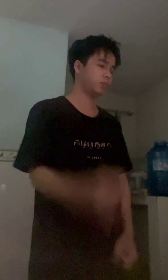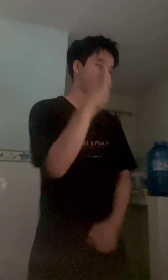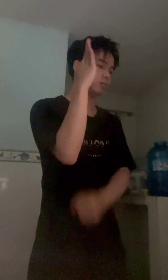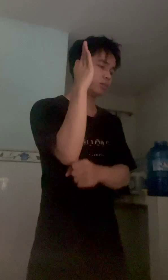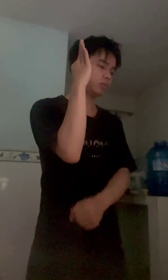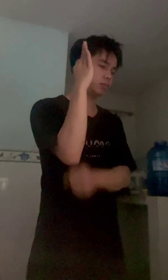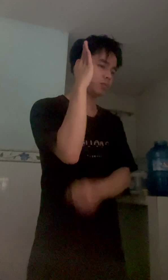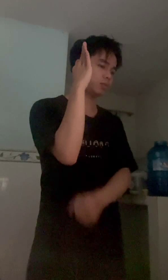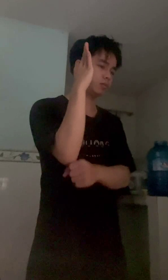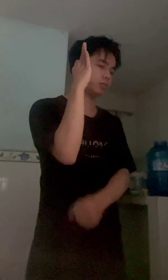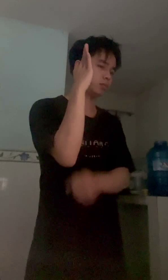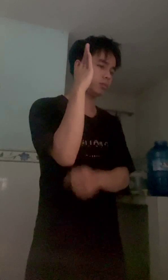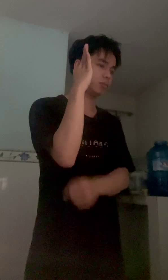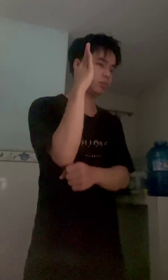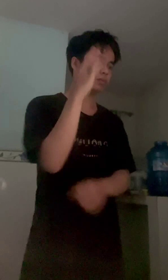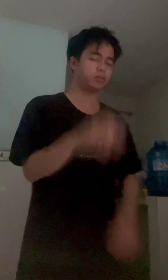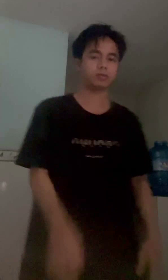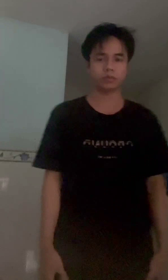buoi trua